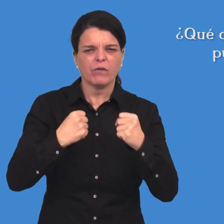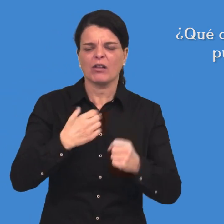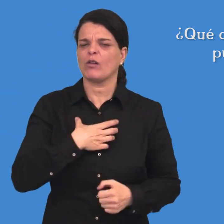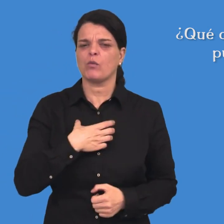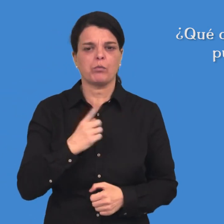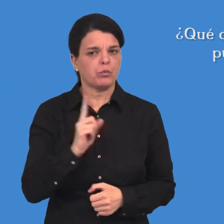poder